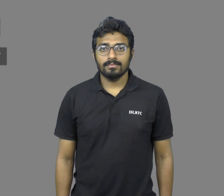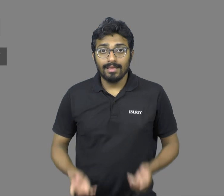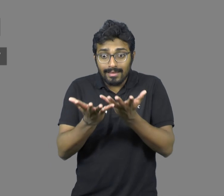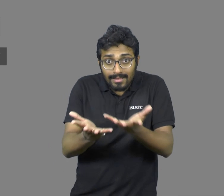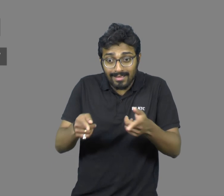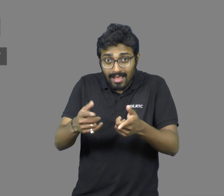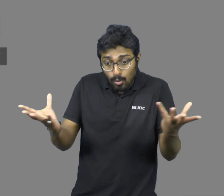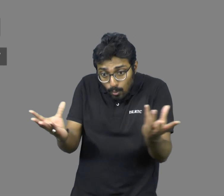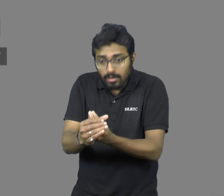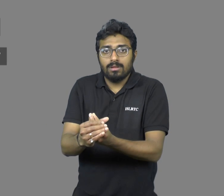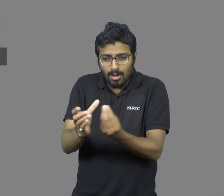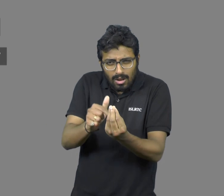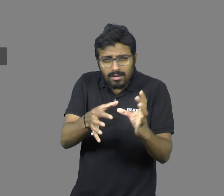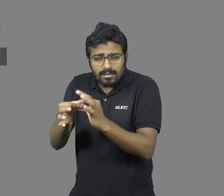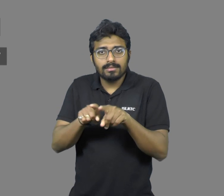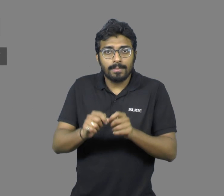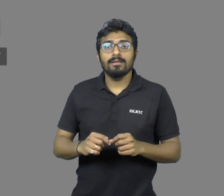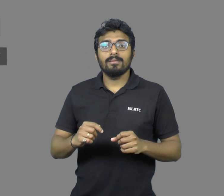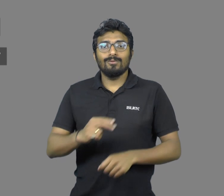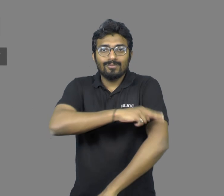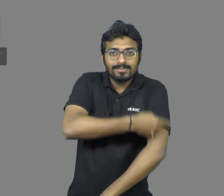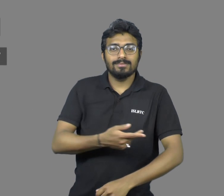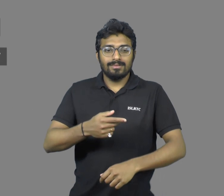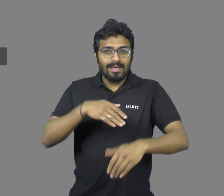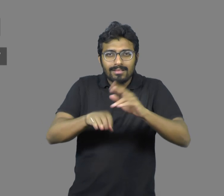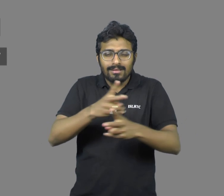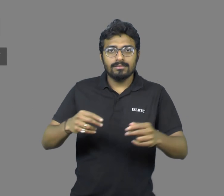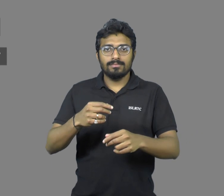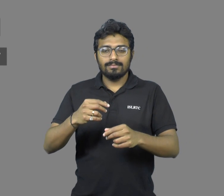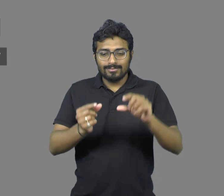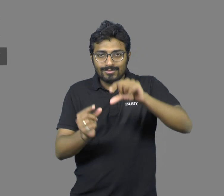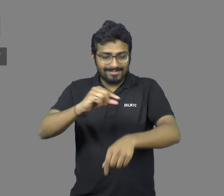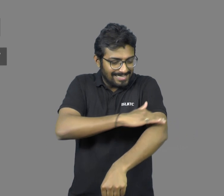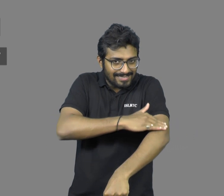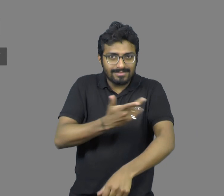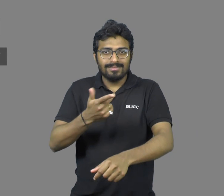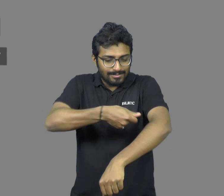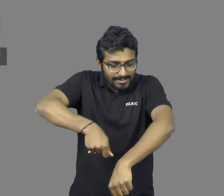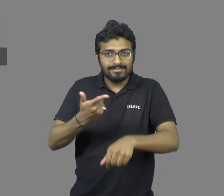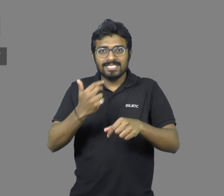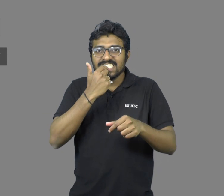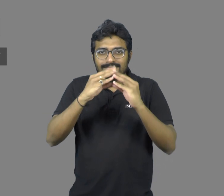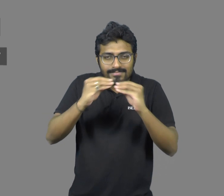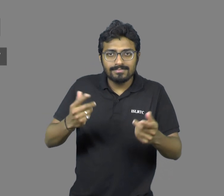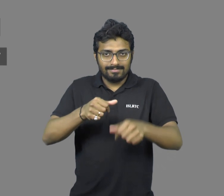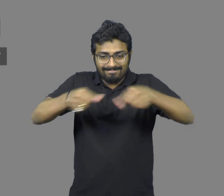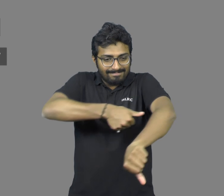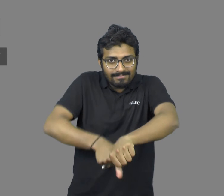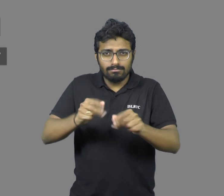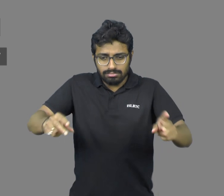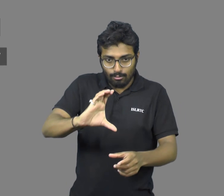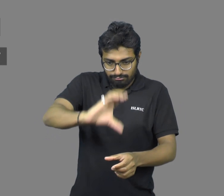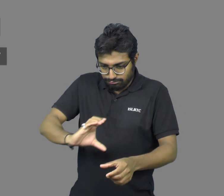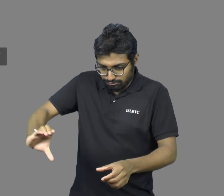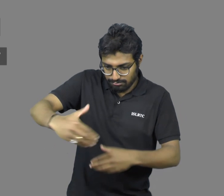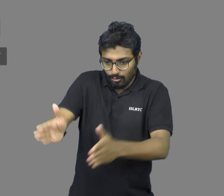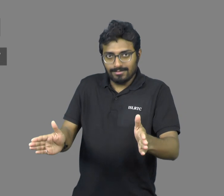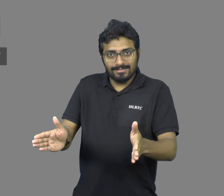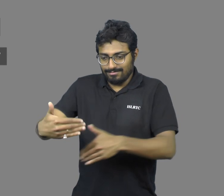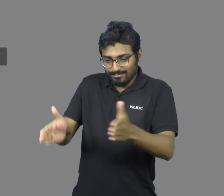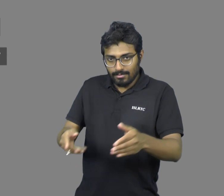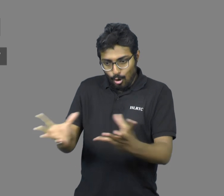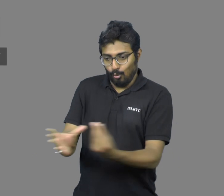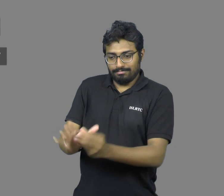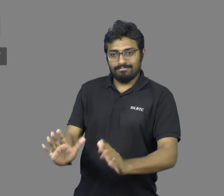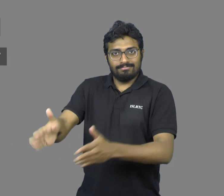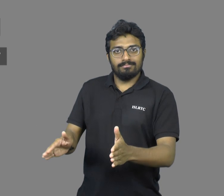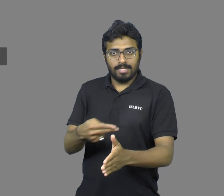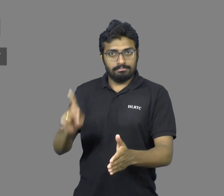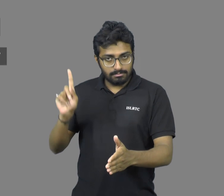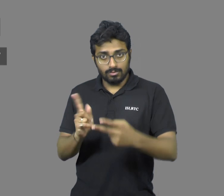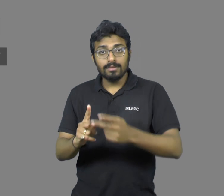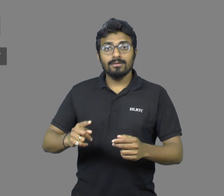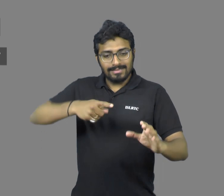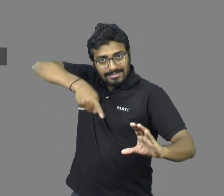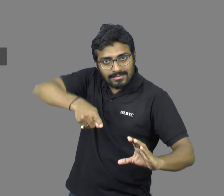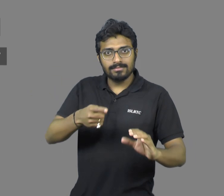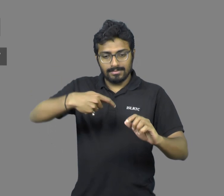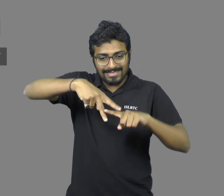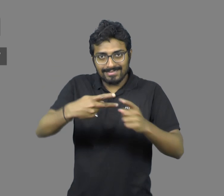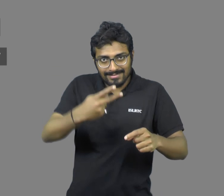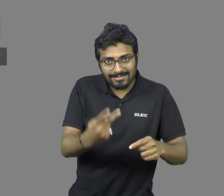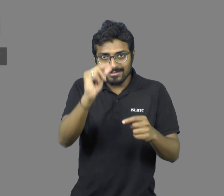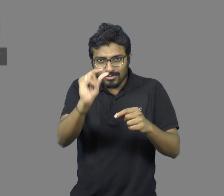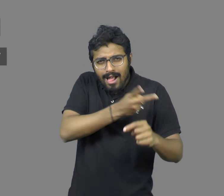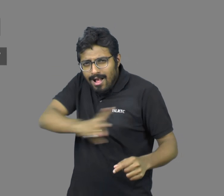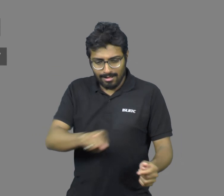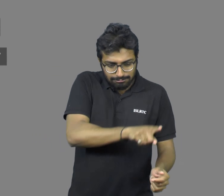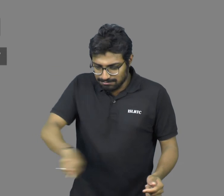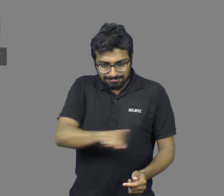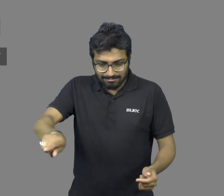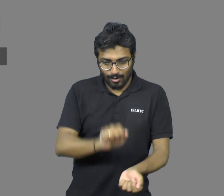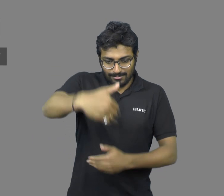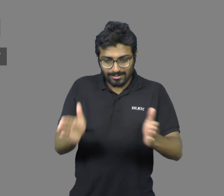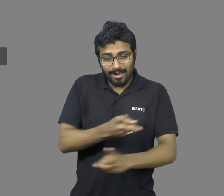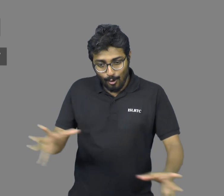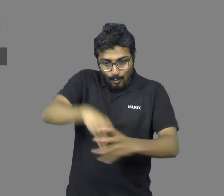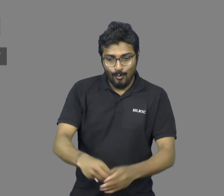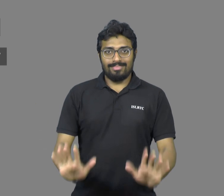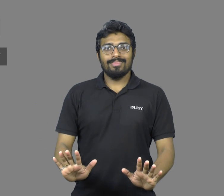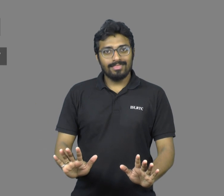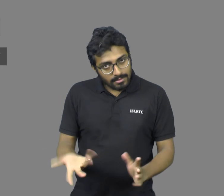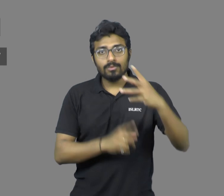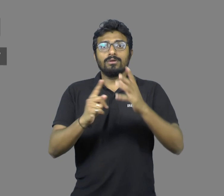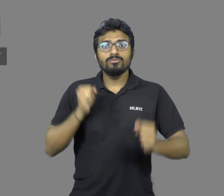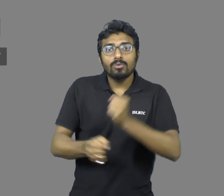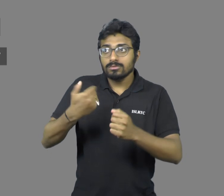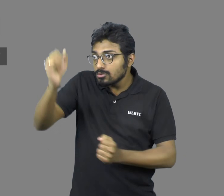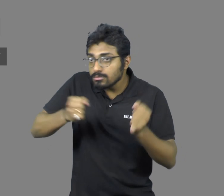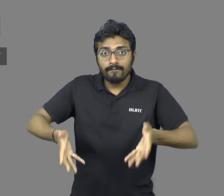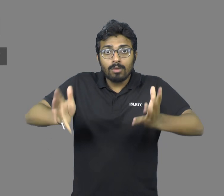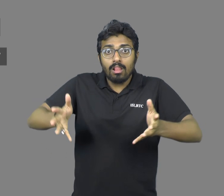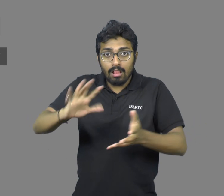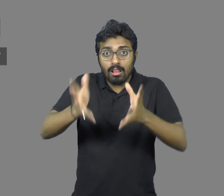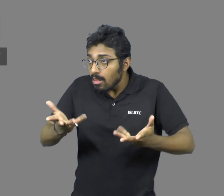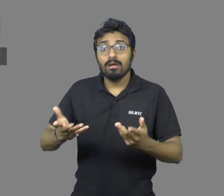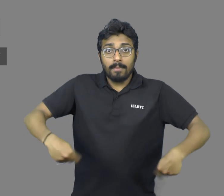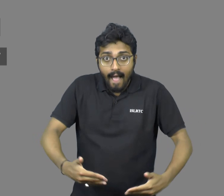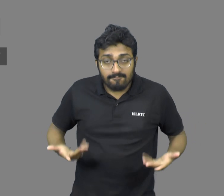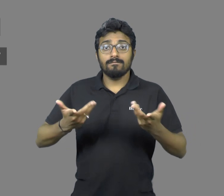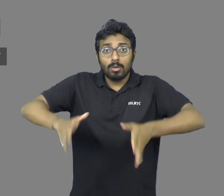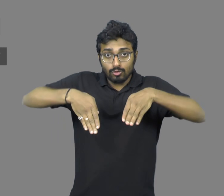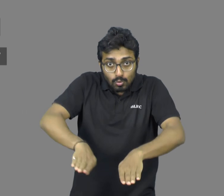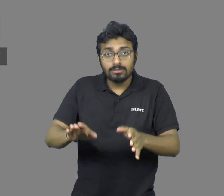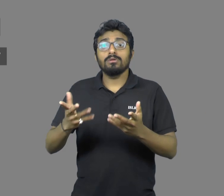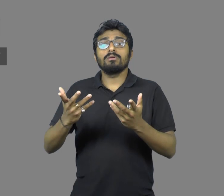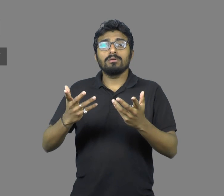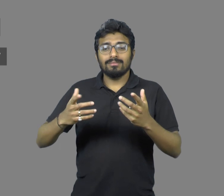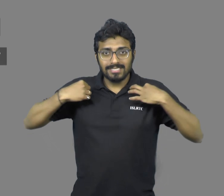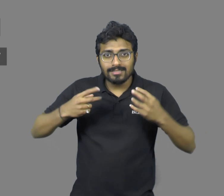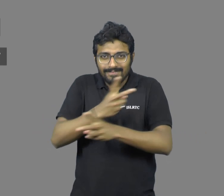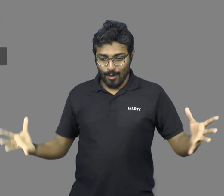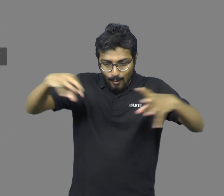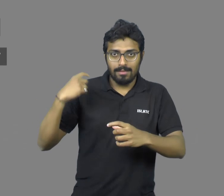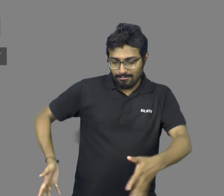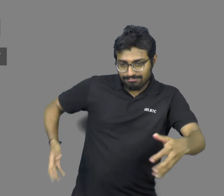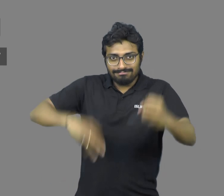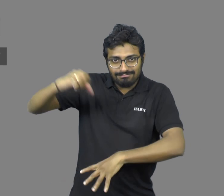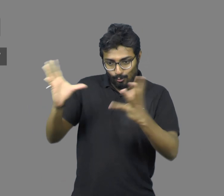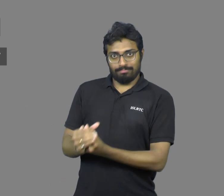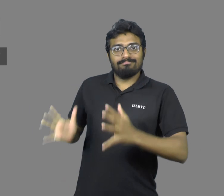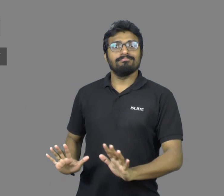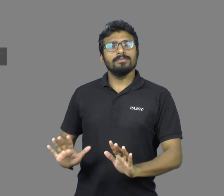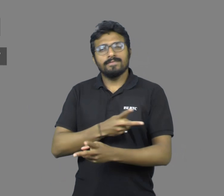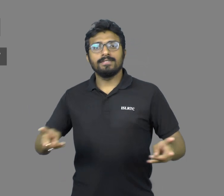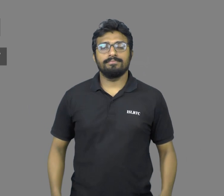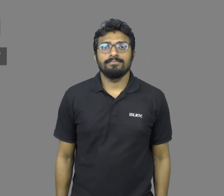Kit Gear